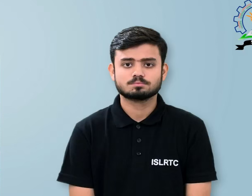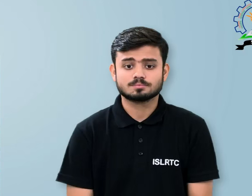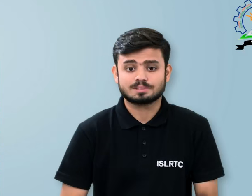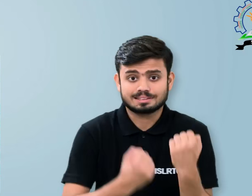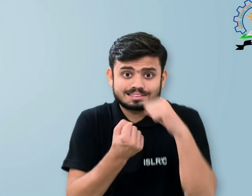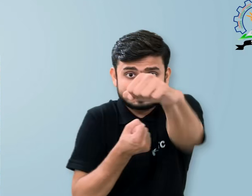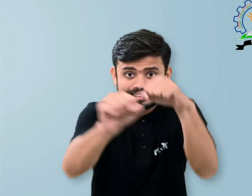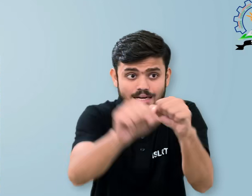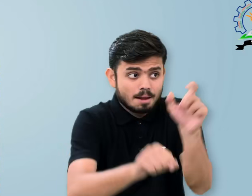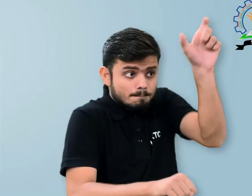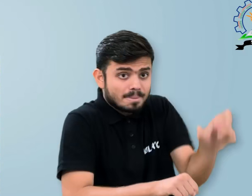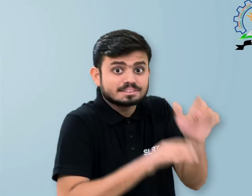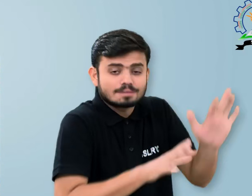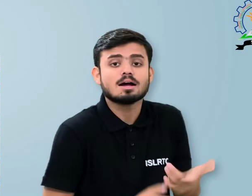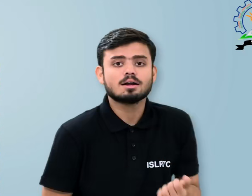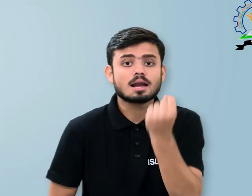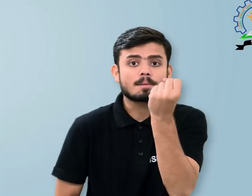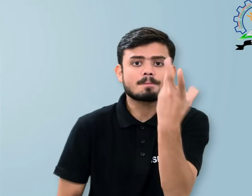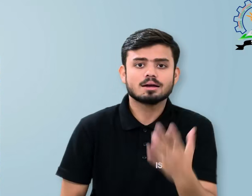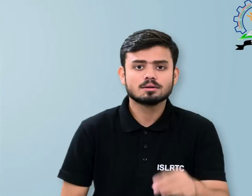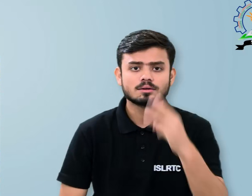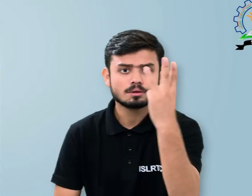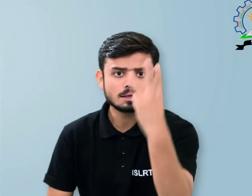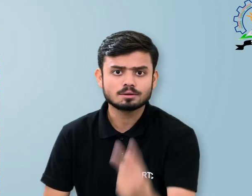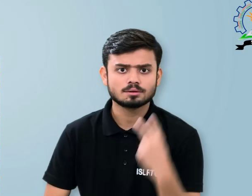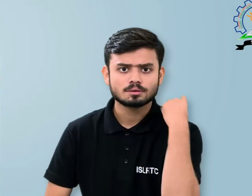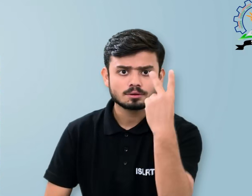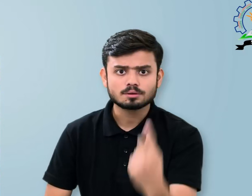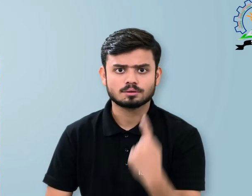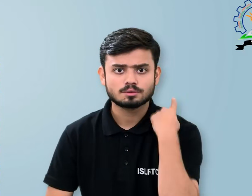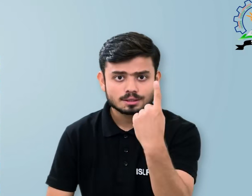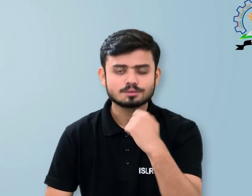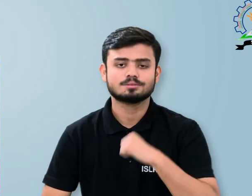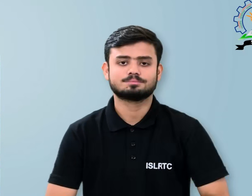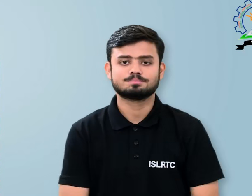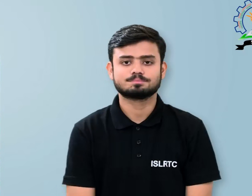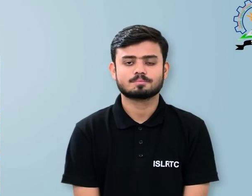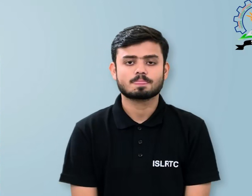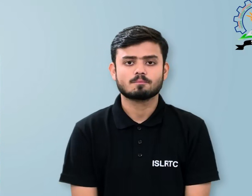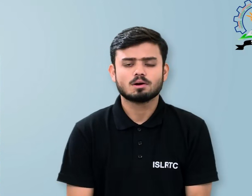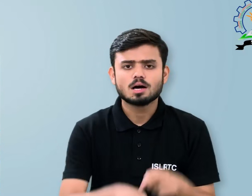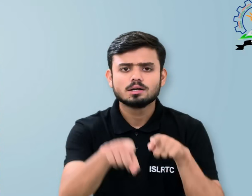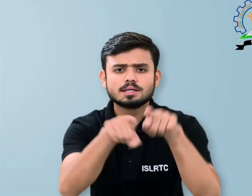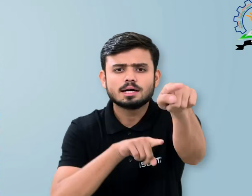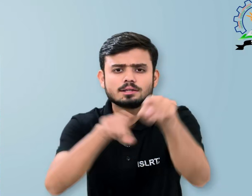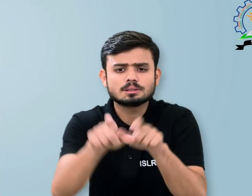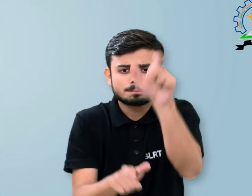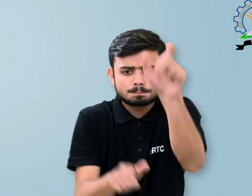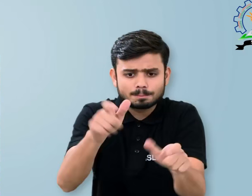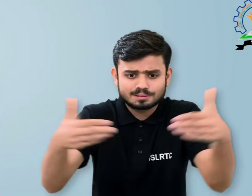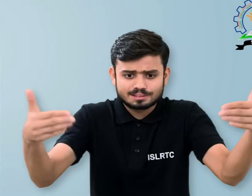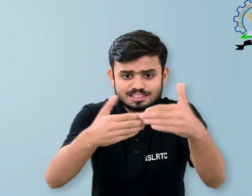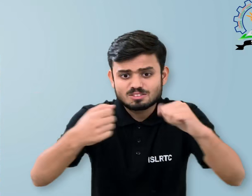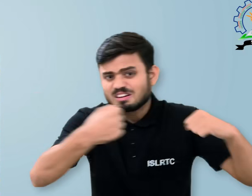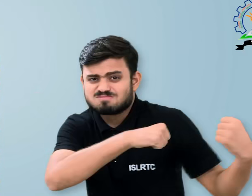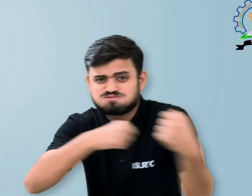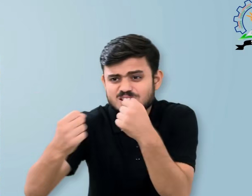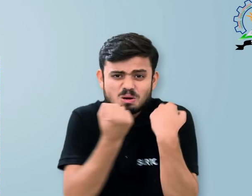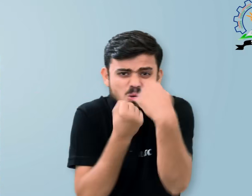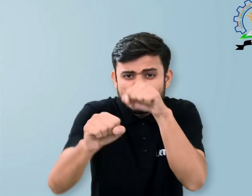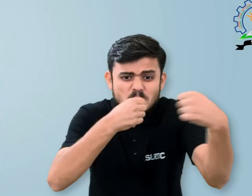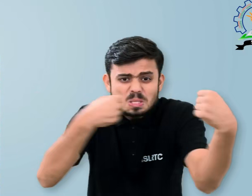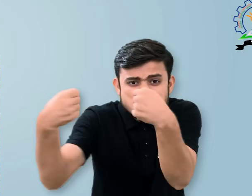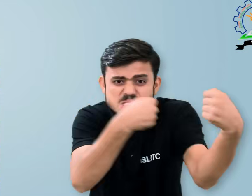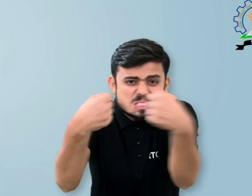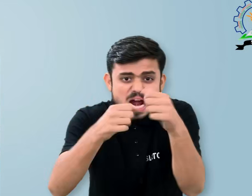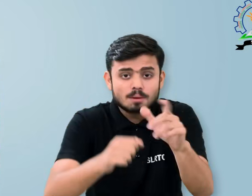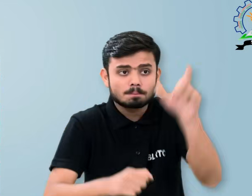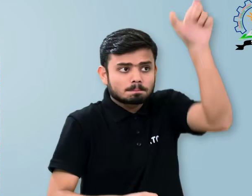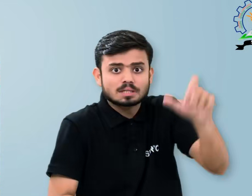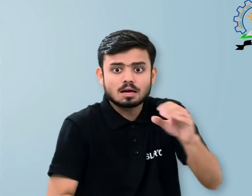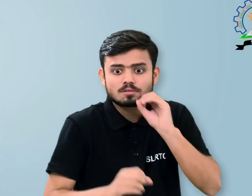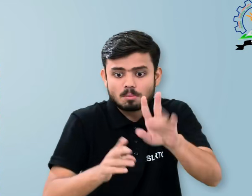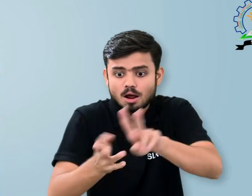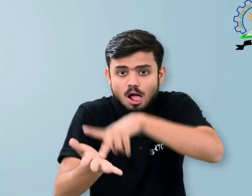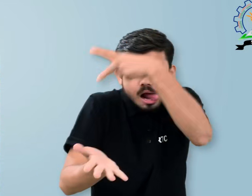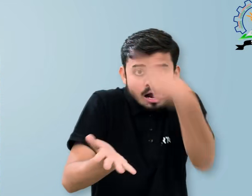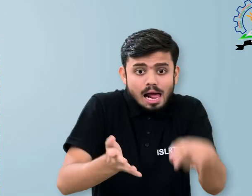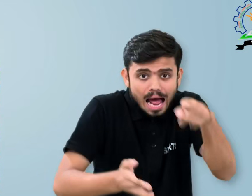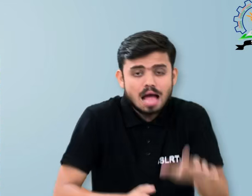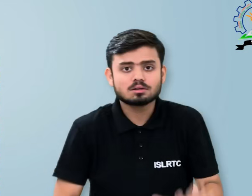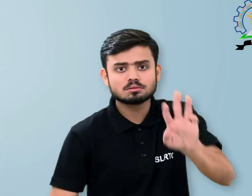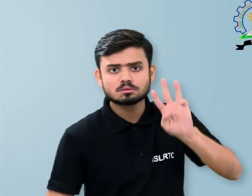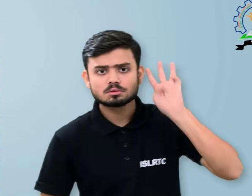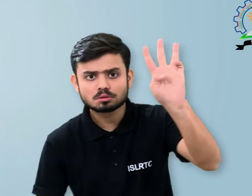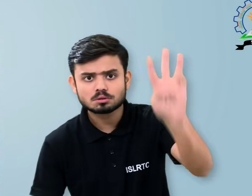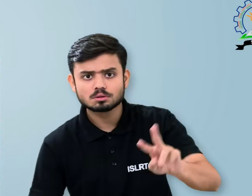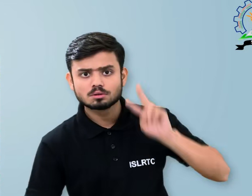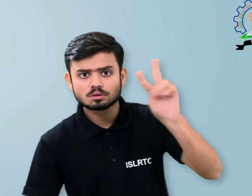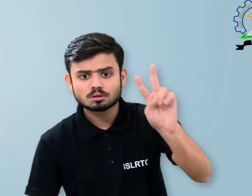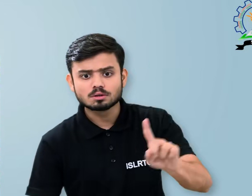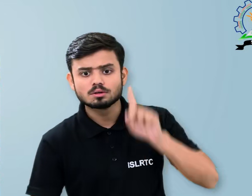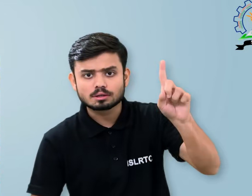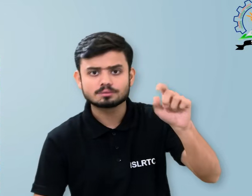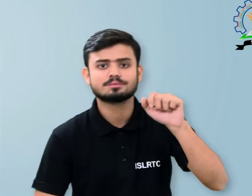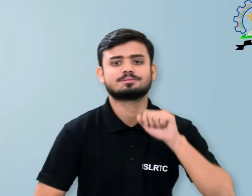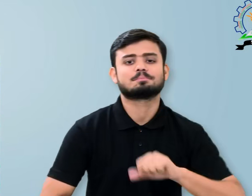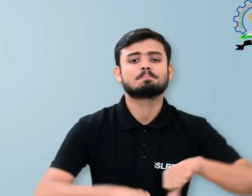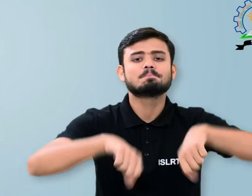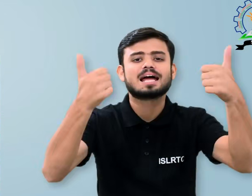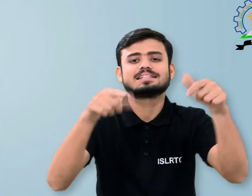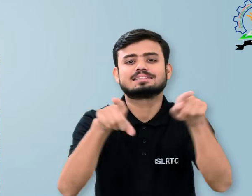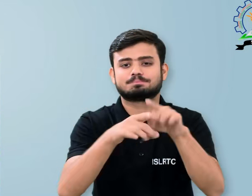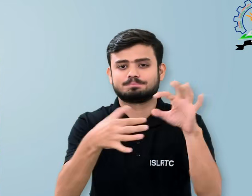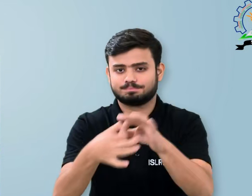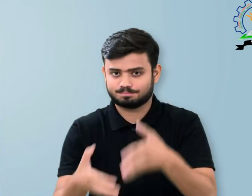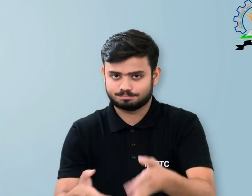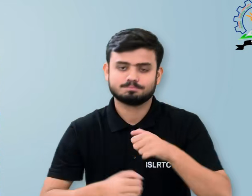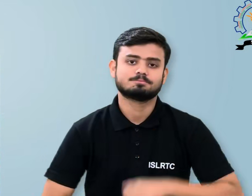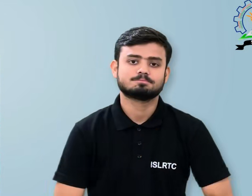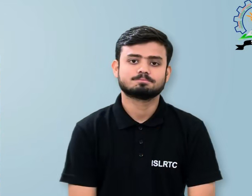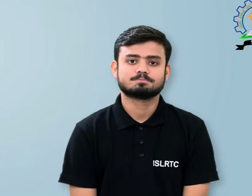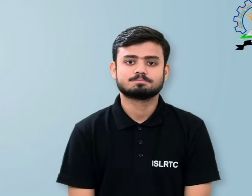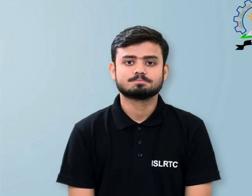Eight Count When one fighter is knocked down or in trouble of being stopped, a referee can administer a count of eight to give the fighter time to recover or so that he can better assess the situation.